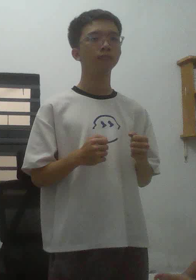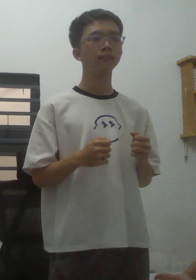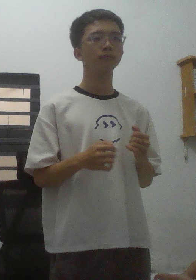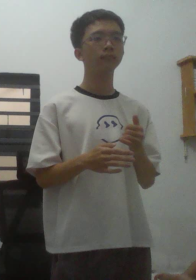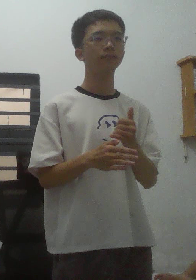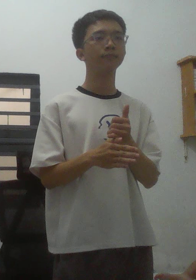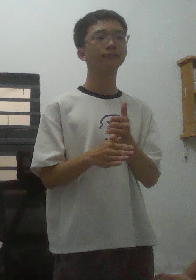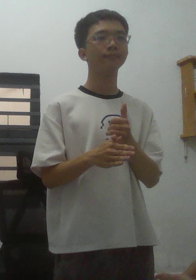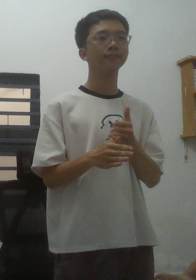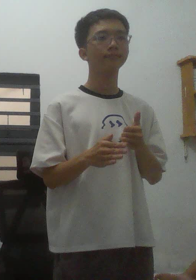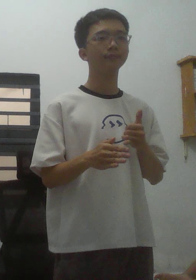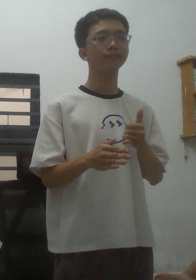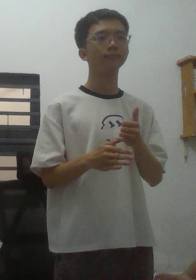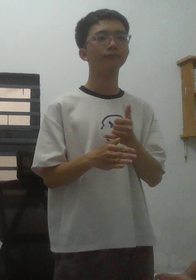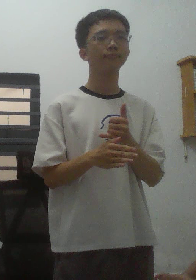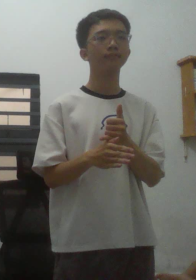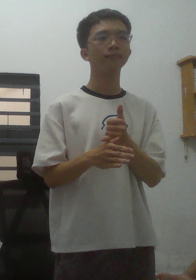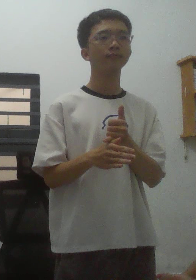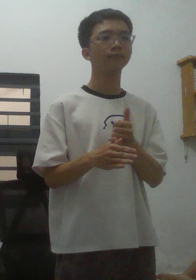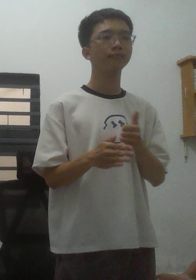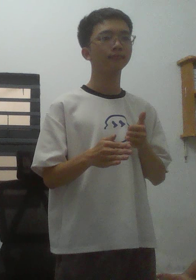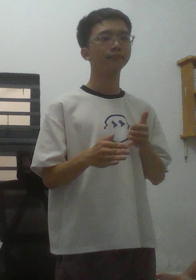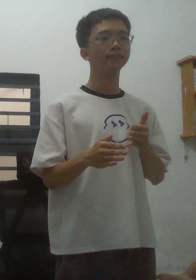cuoi thang